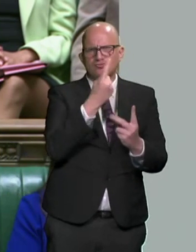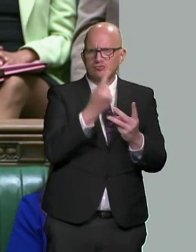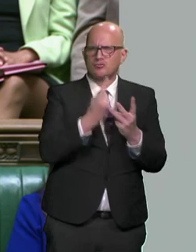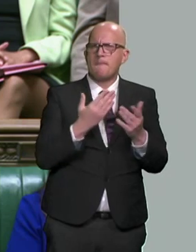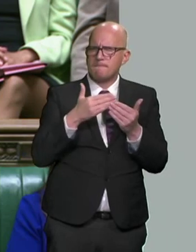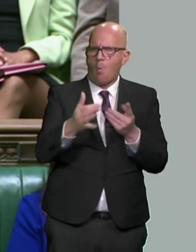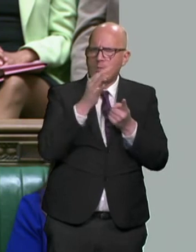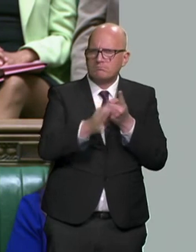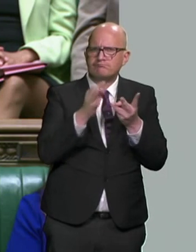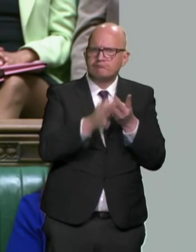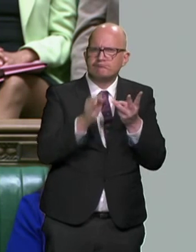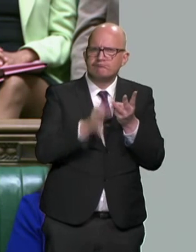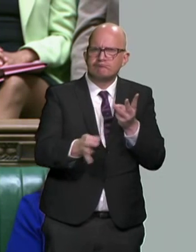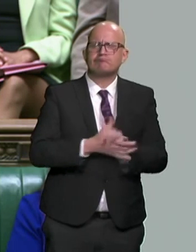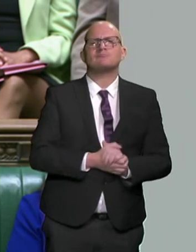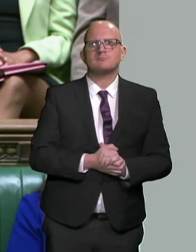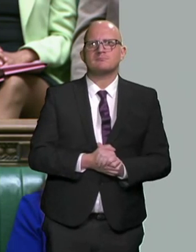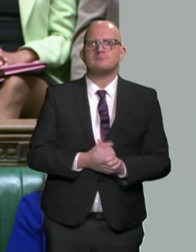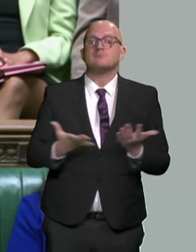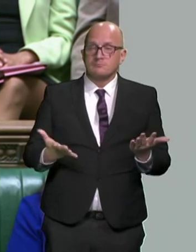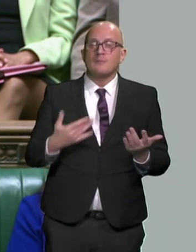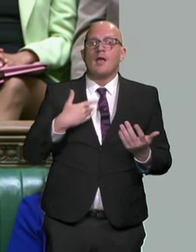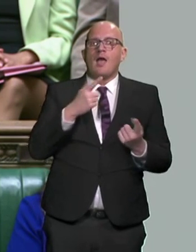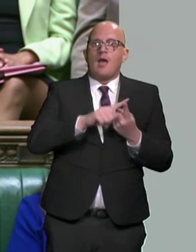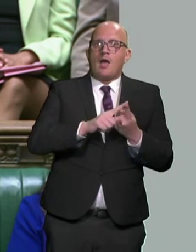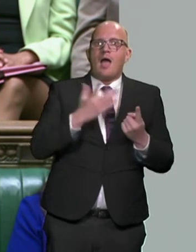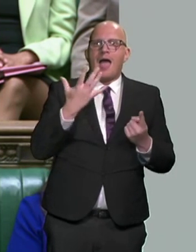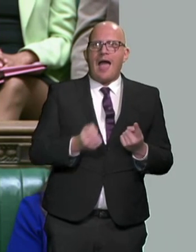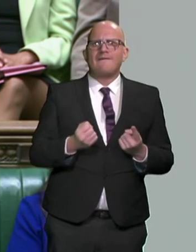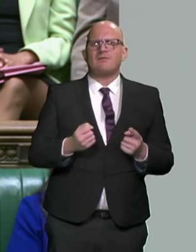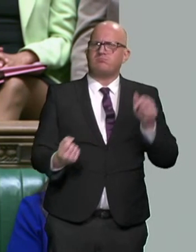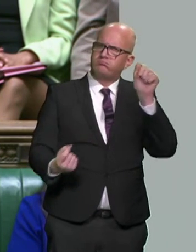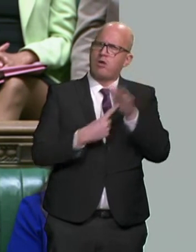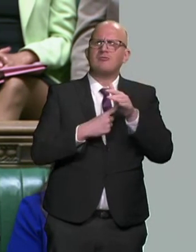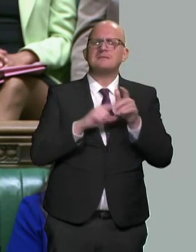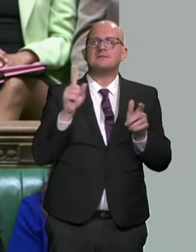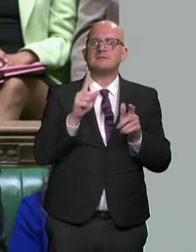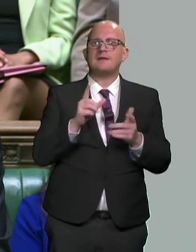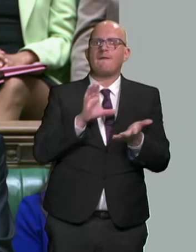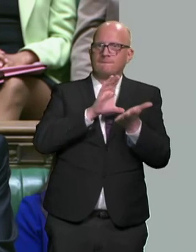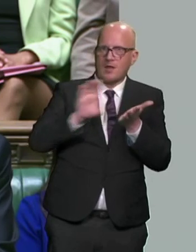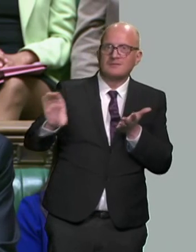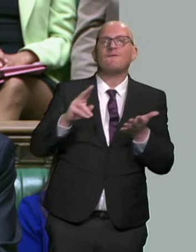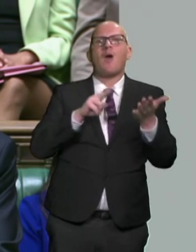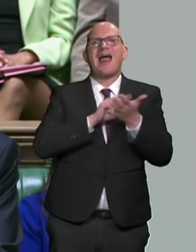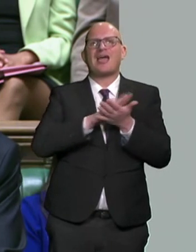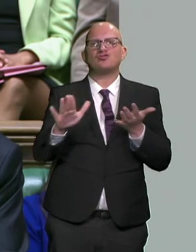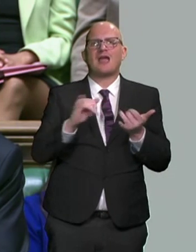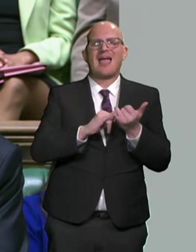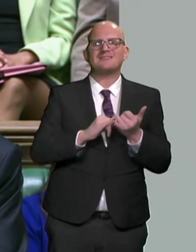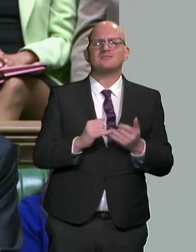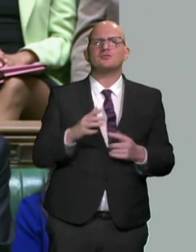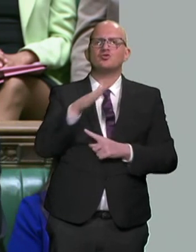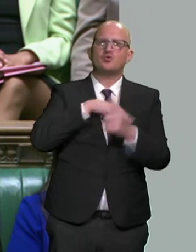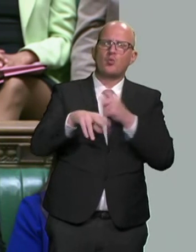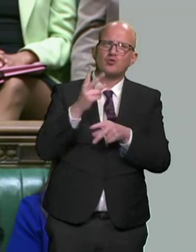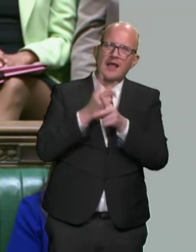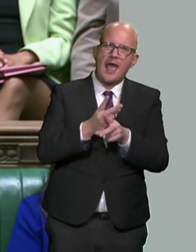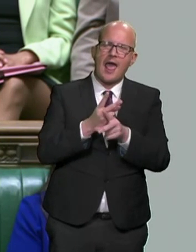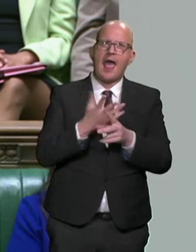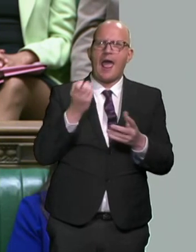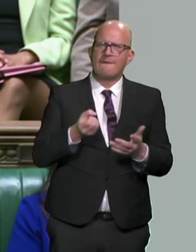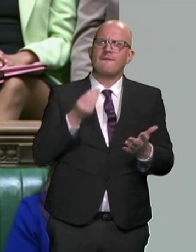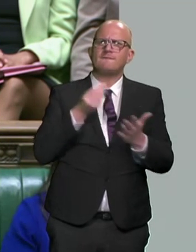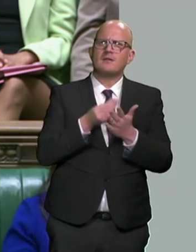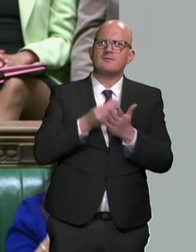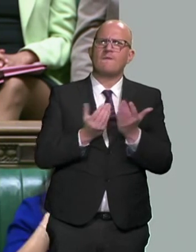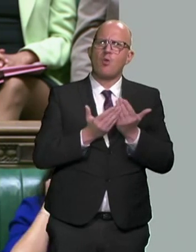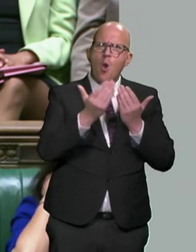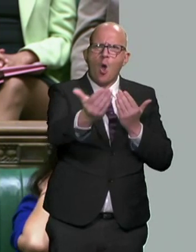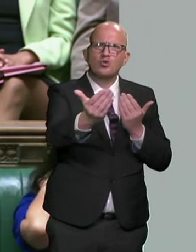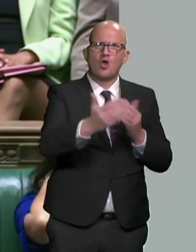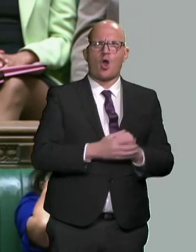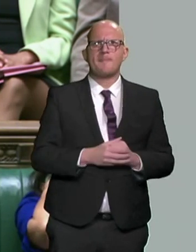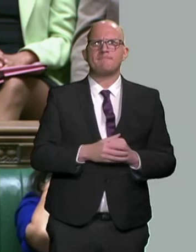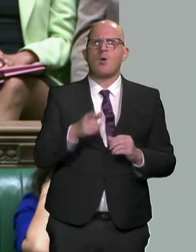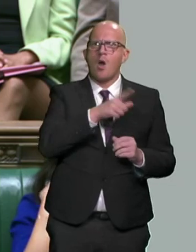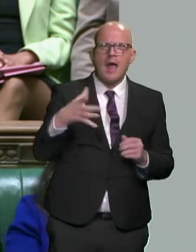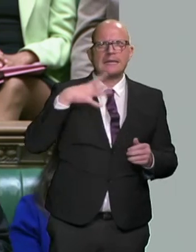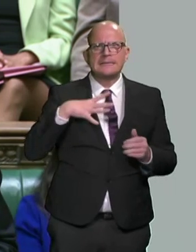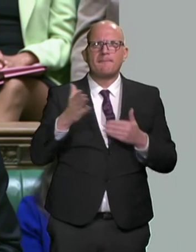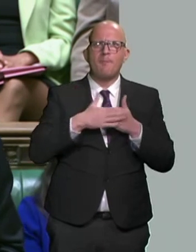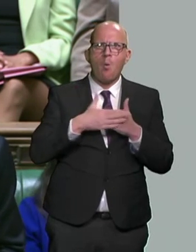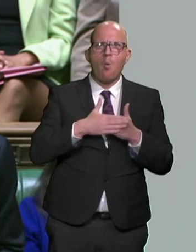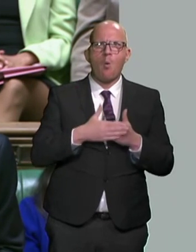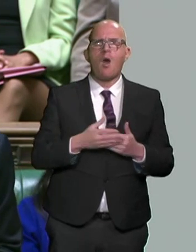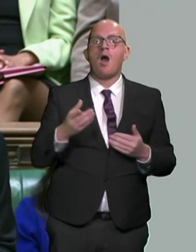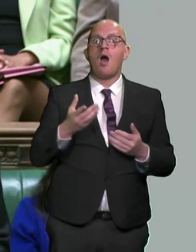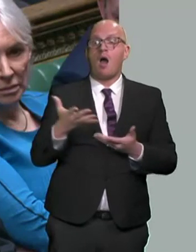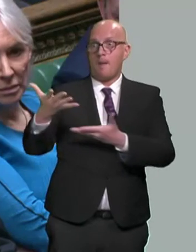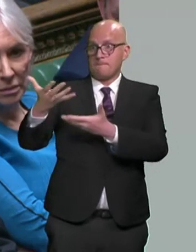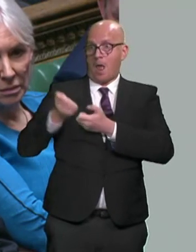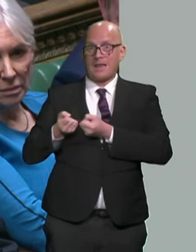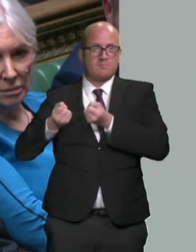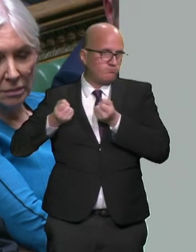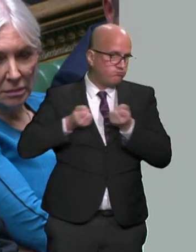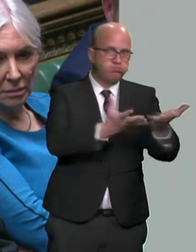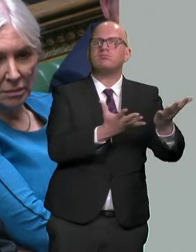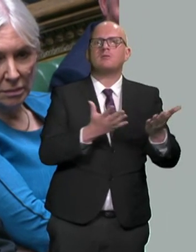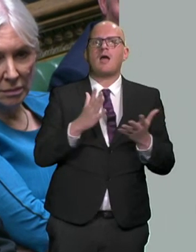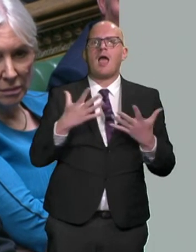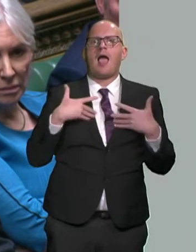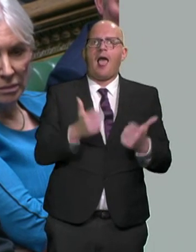There is now a dedicated funding source for the country’s top priority, the NHS and social care, providing funding over the long term as demand grows, with every penny going straight to health and care.